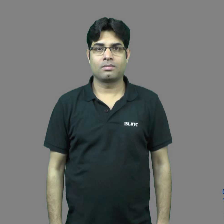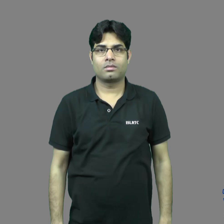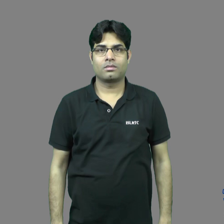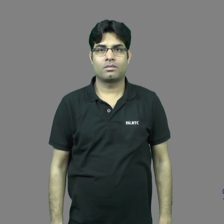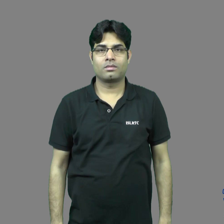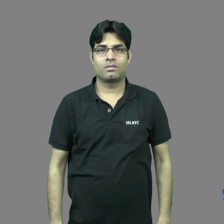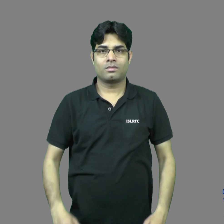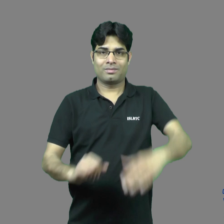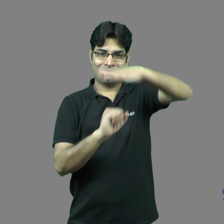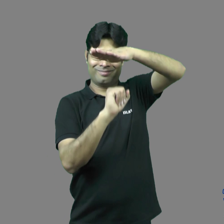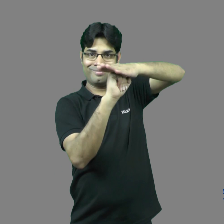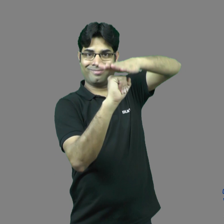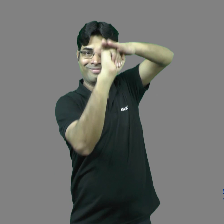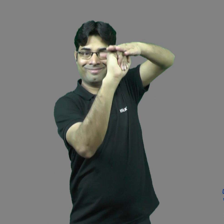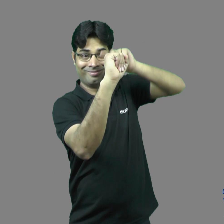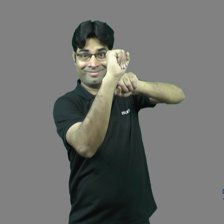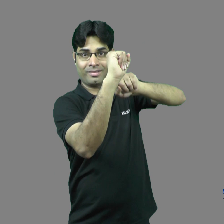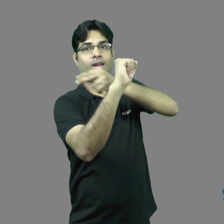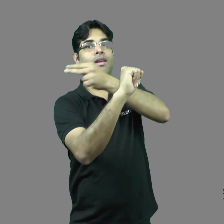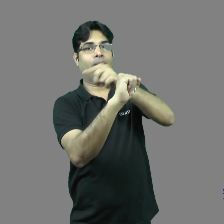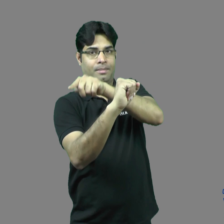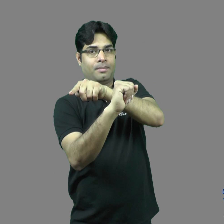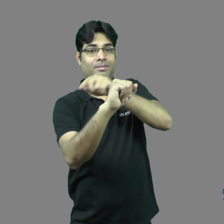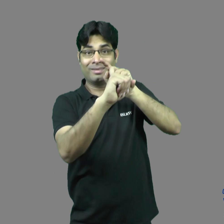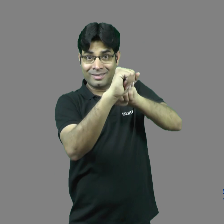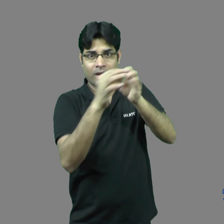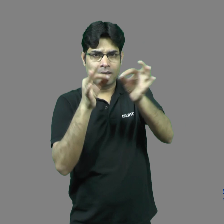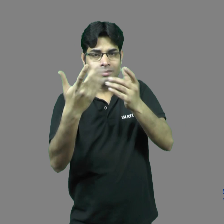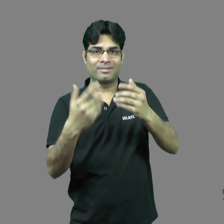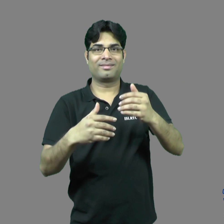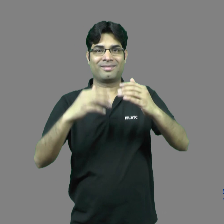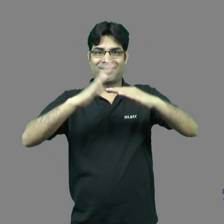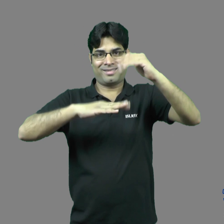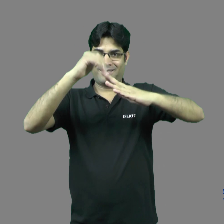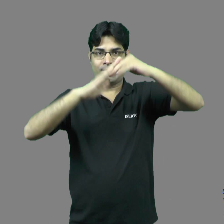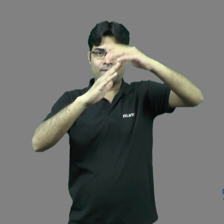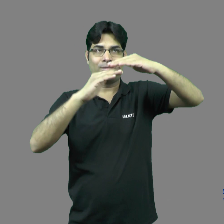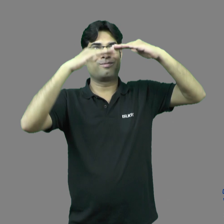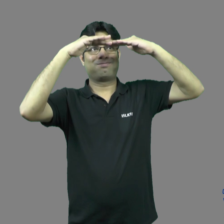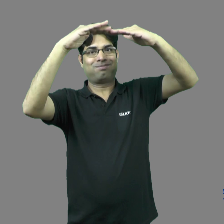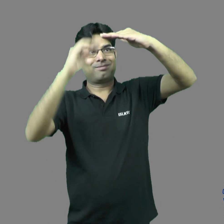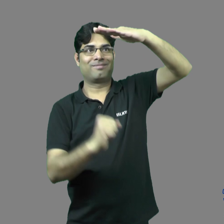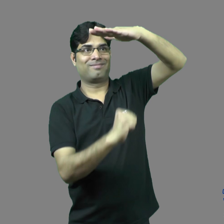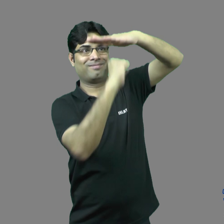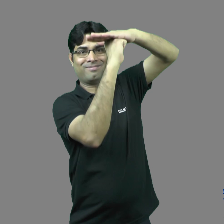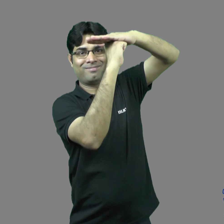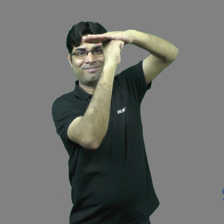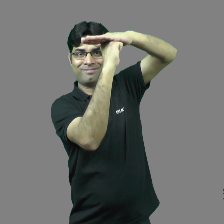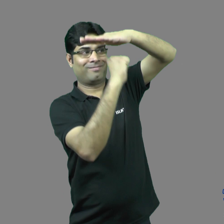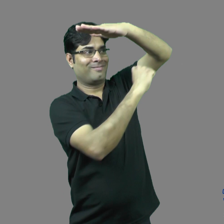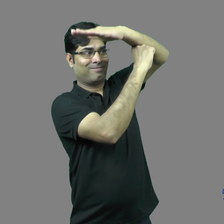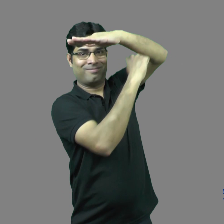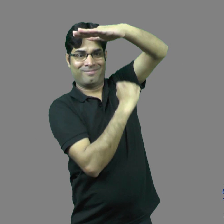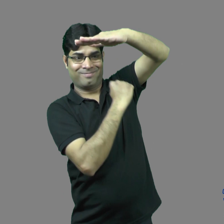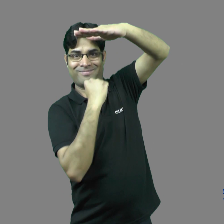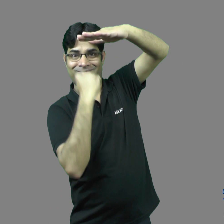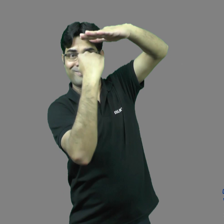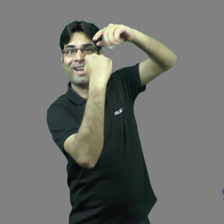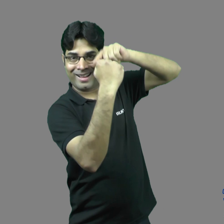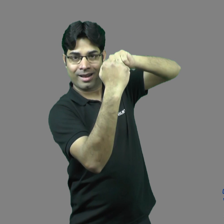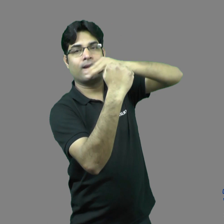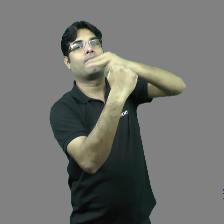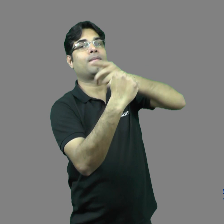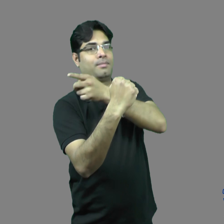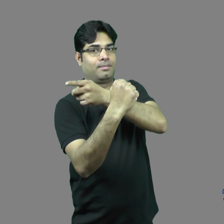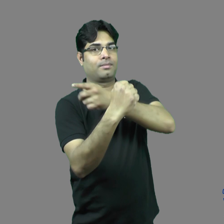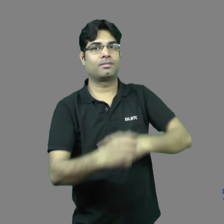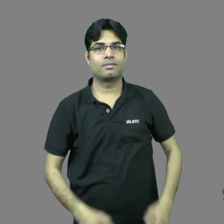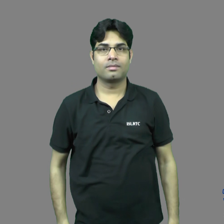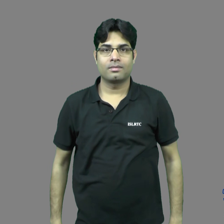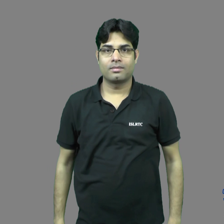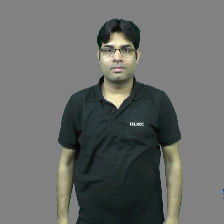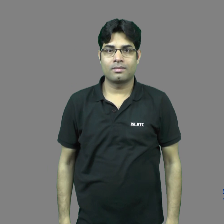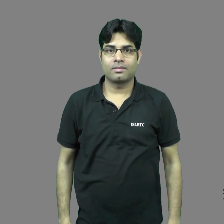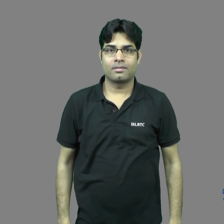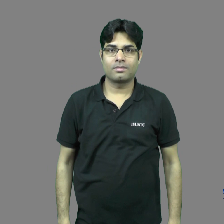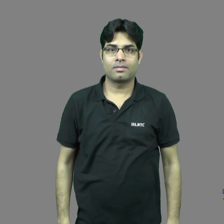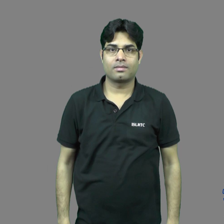Column